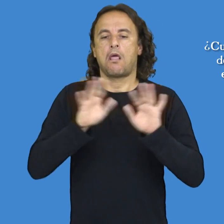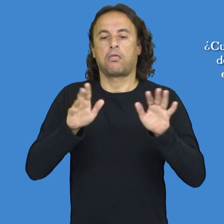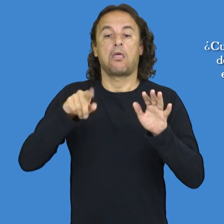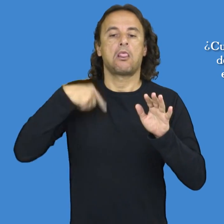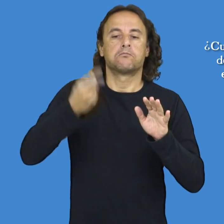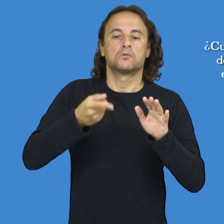despues